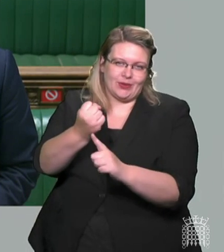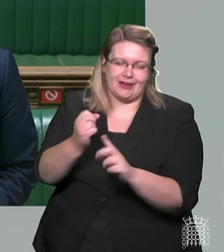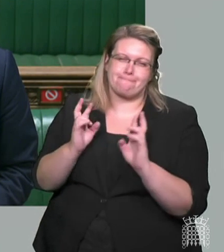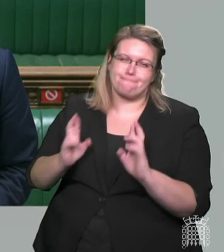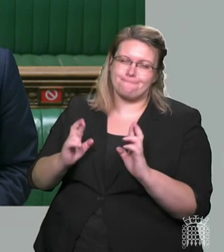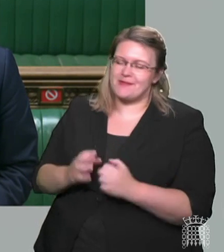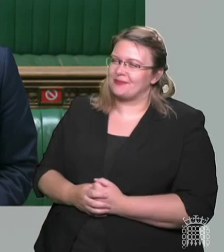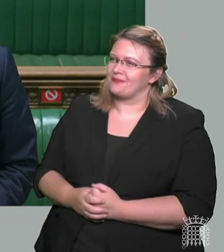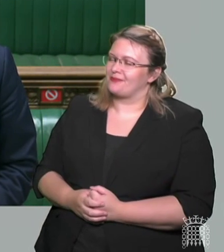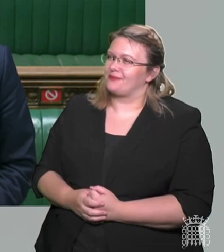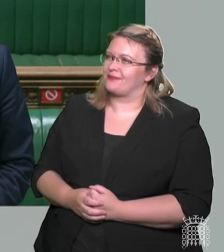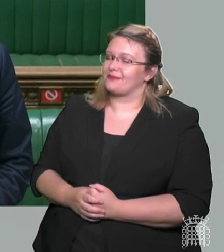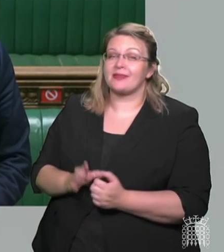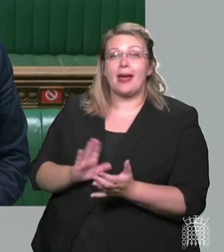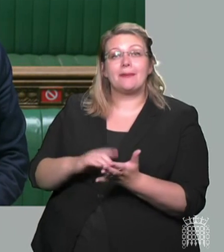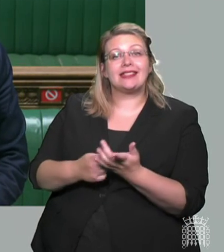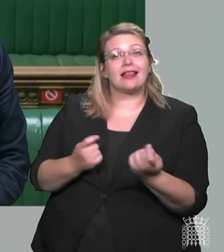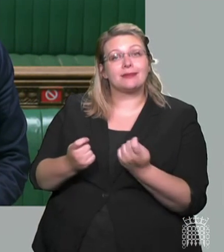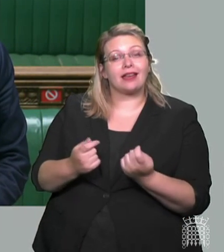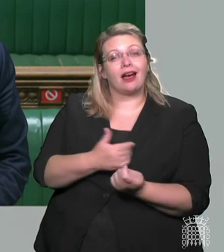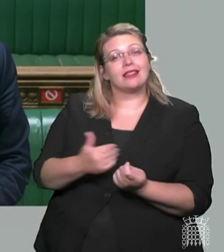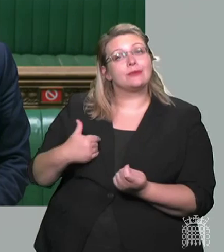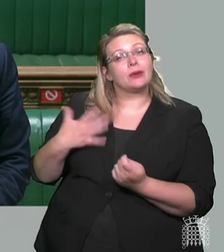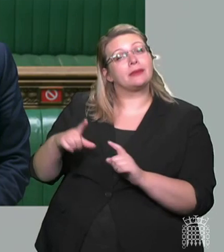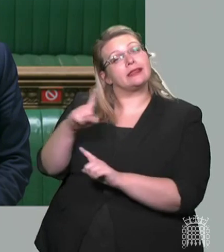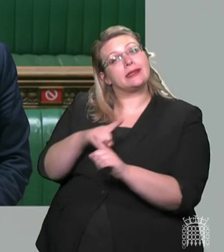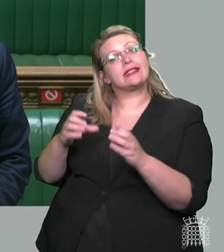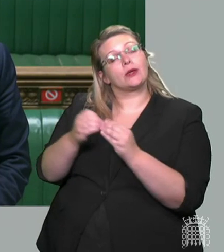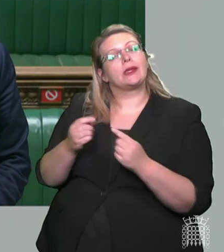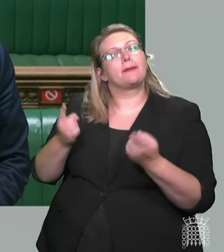This morning I had meetings with ministerial colleagues and others.